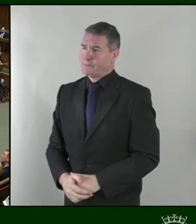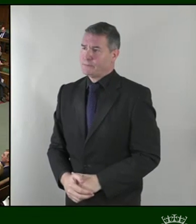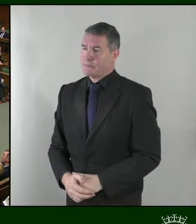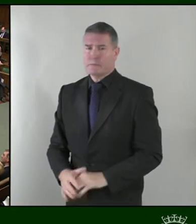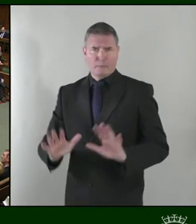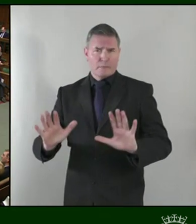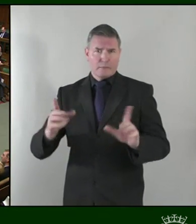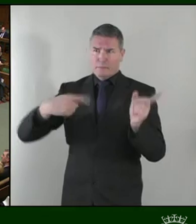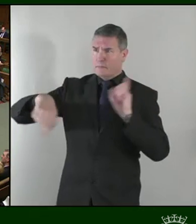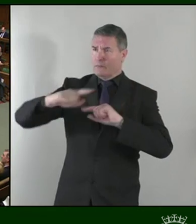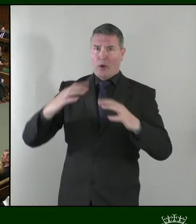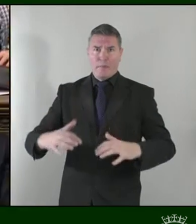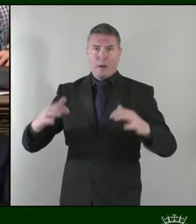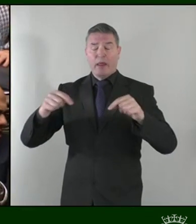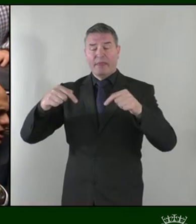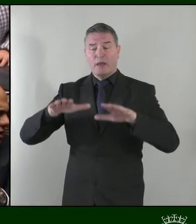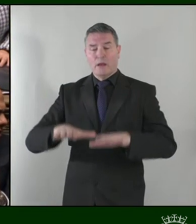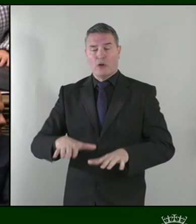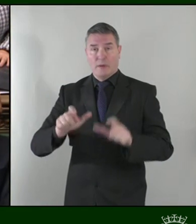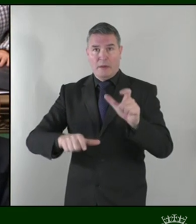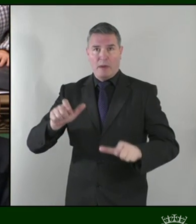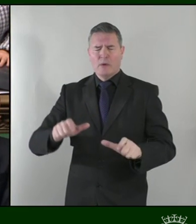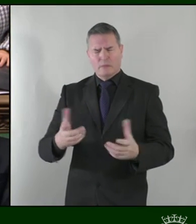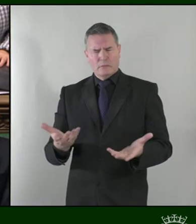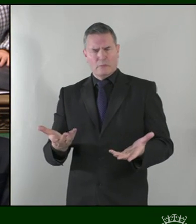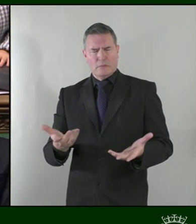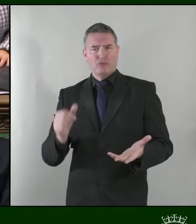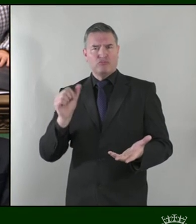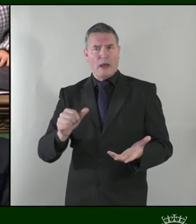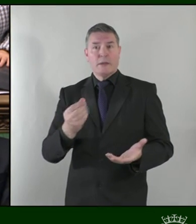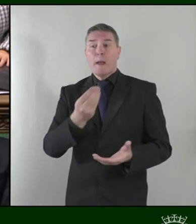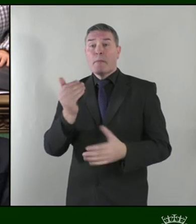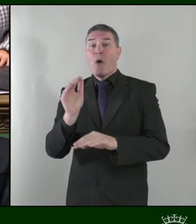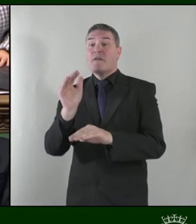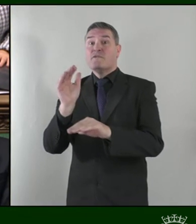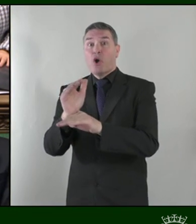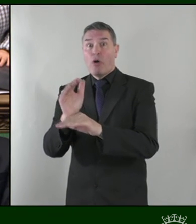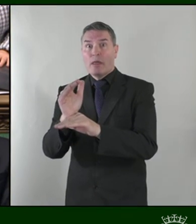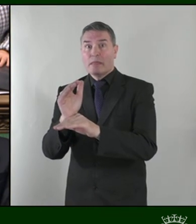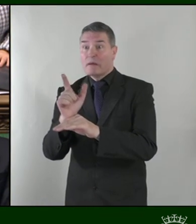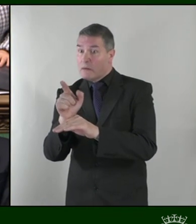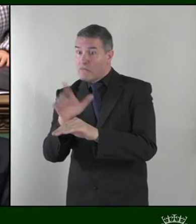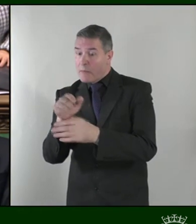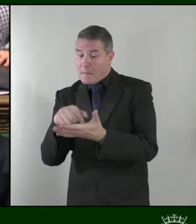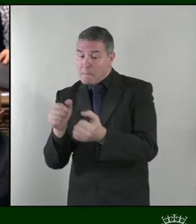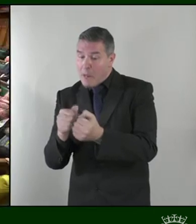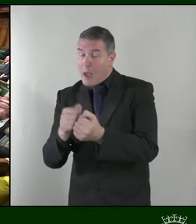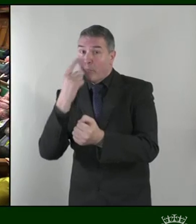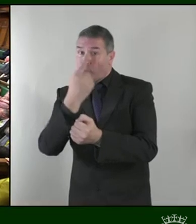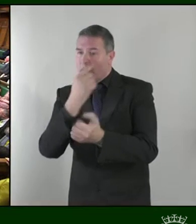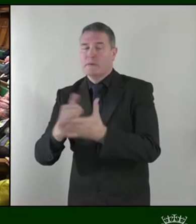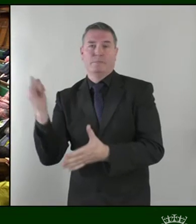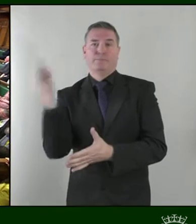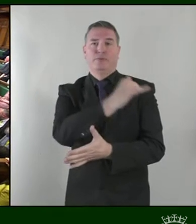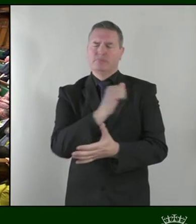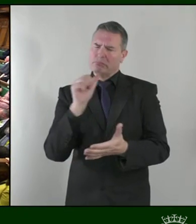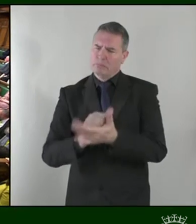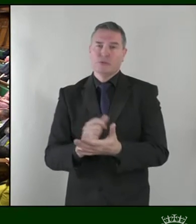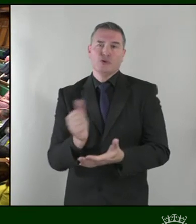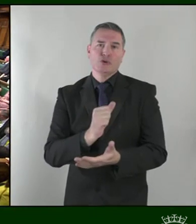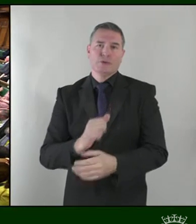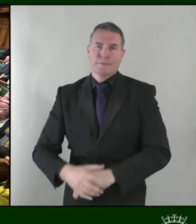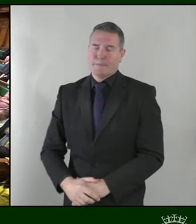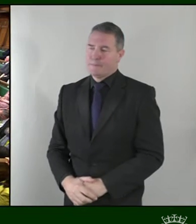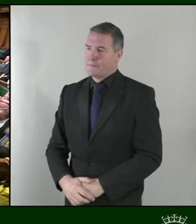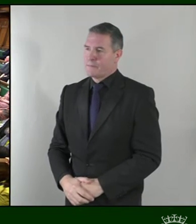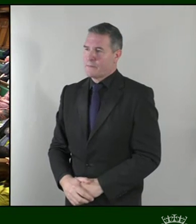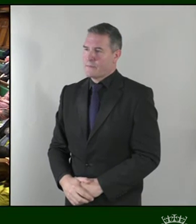I think the whole House will understand that the people of this country will think it right to send back foreign national offenders.